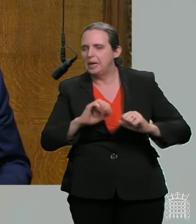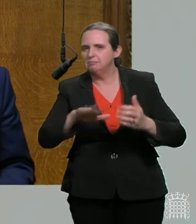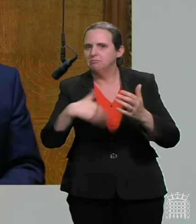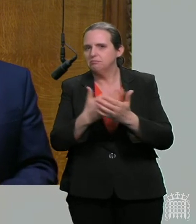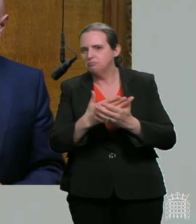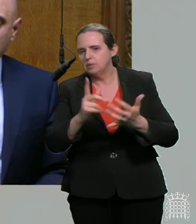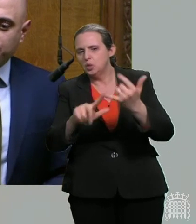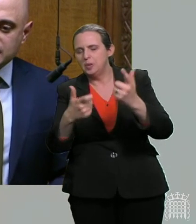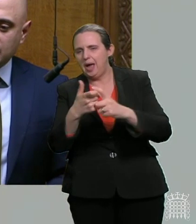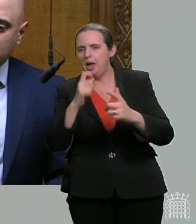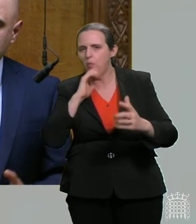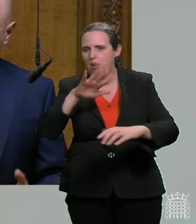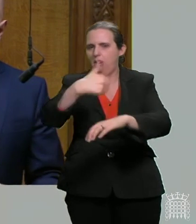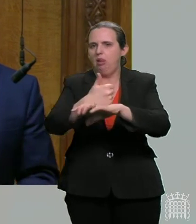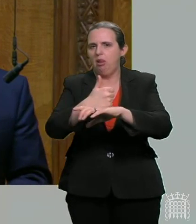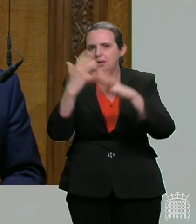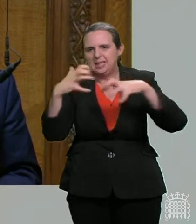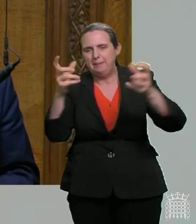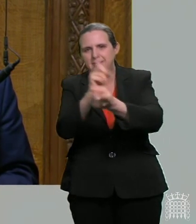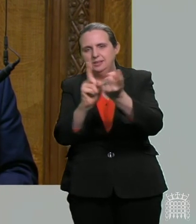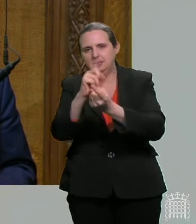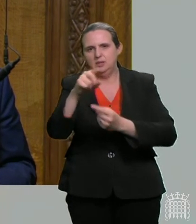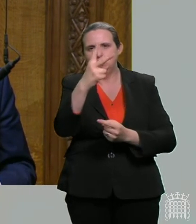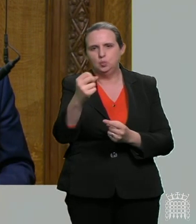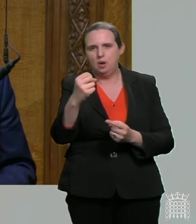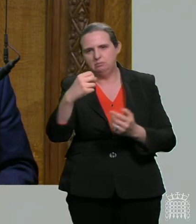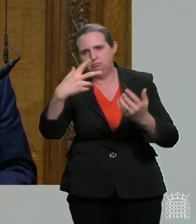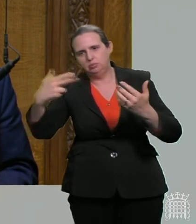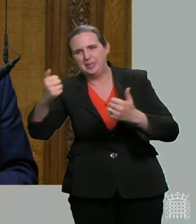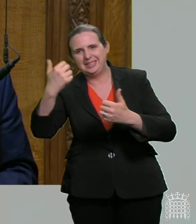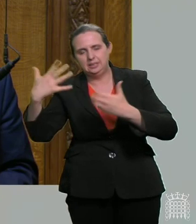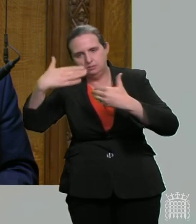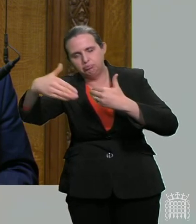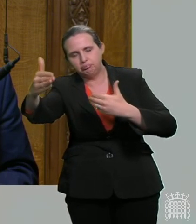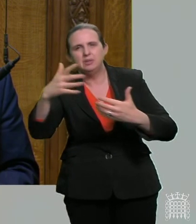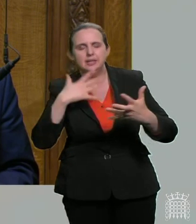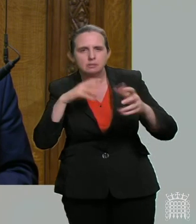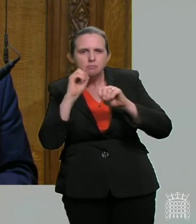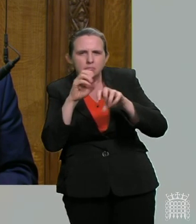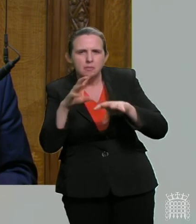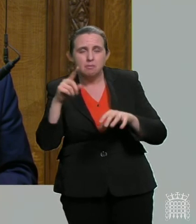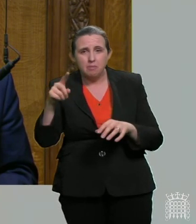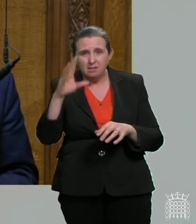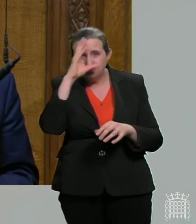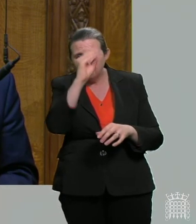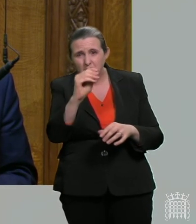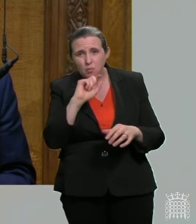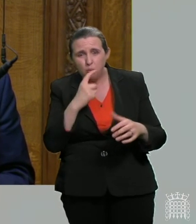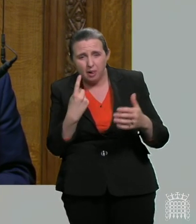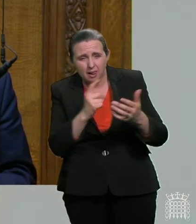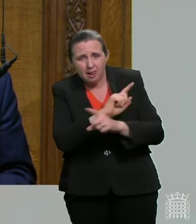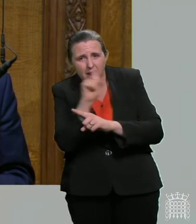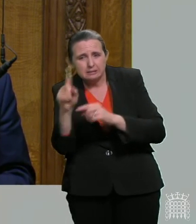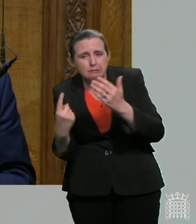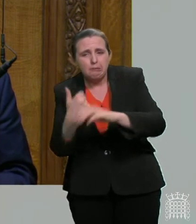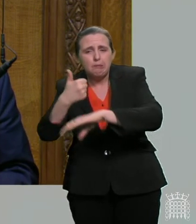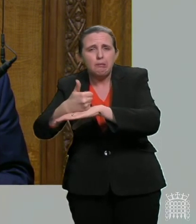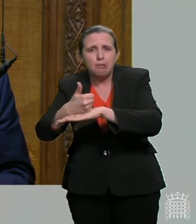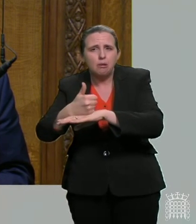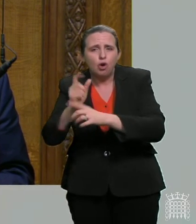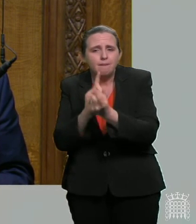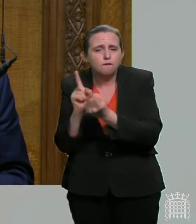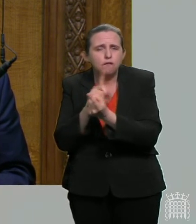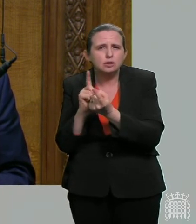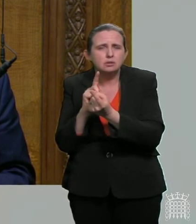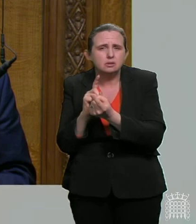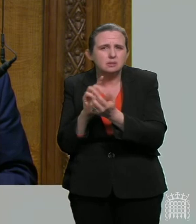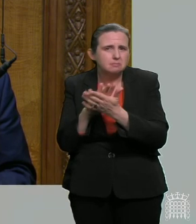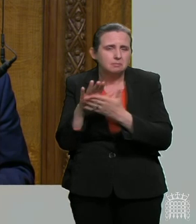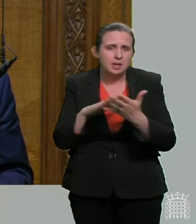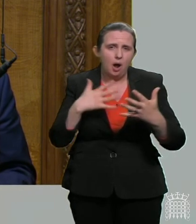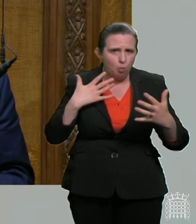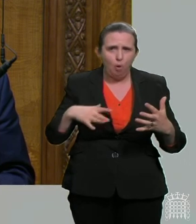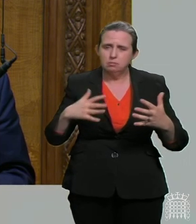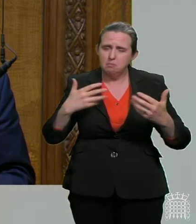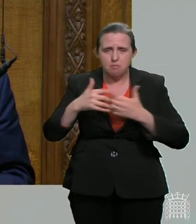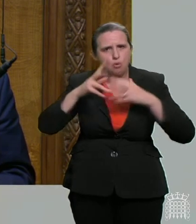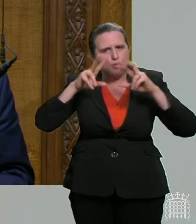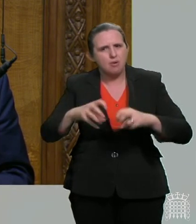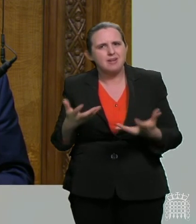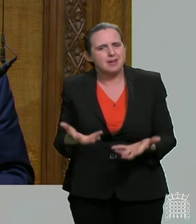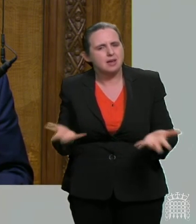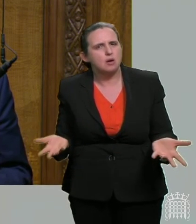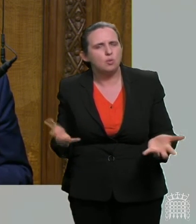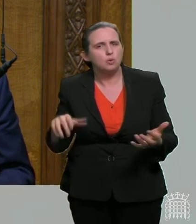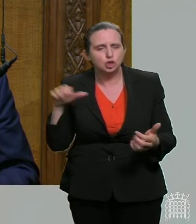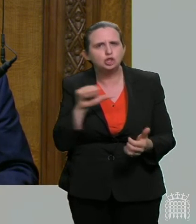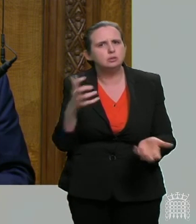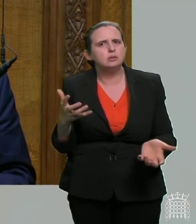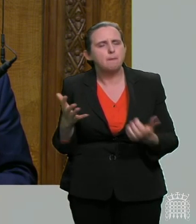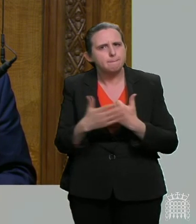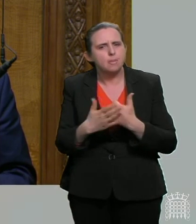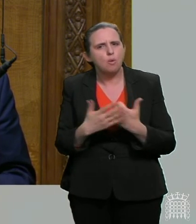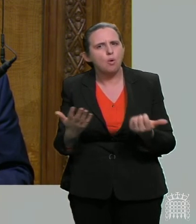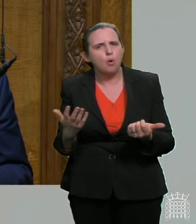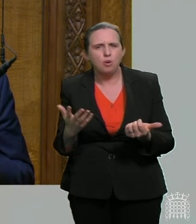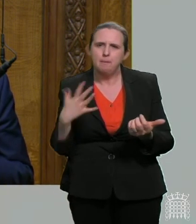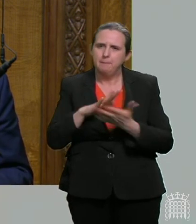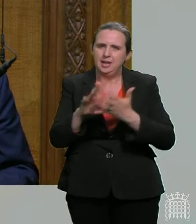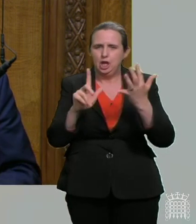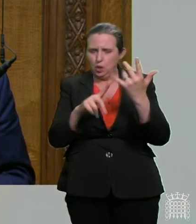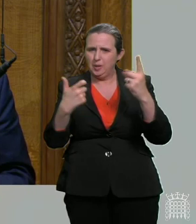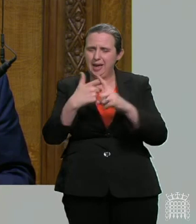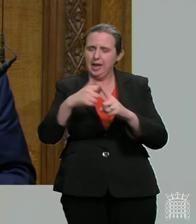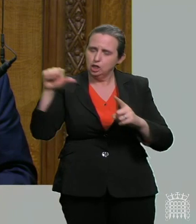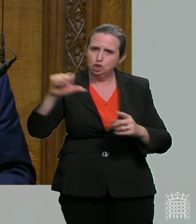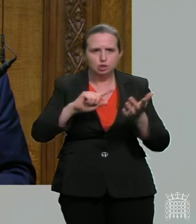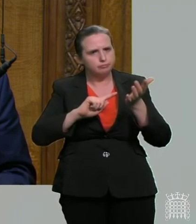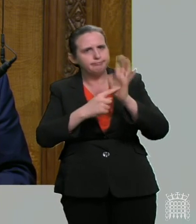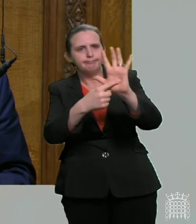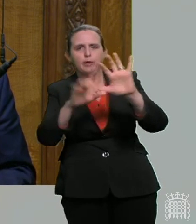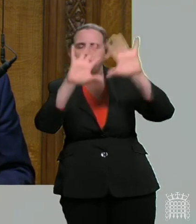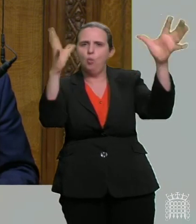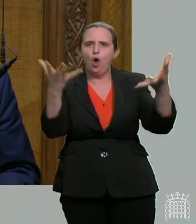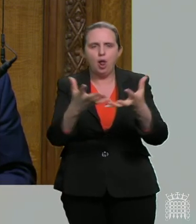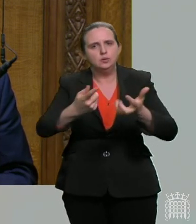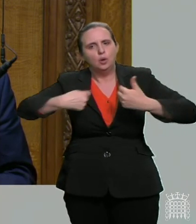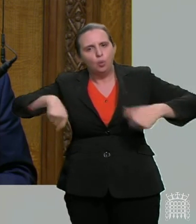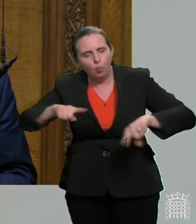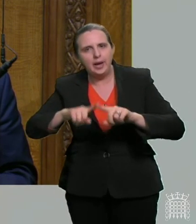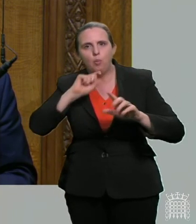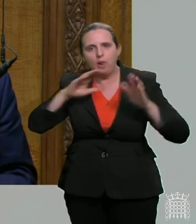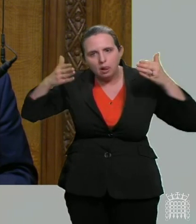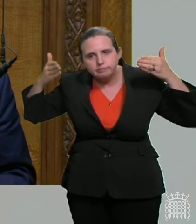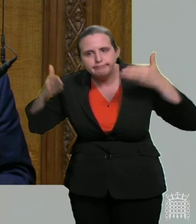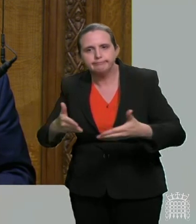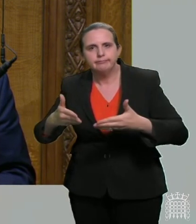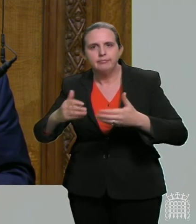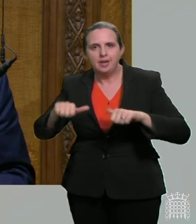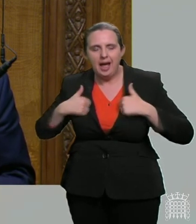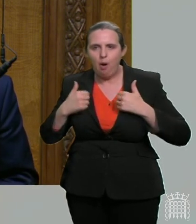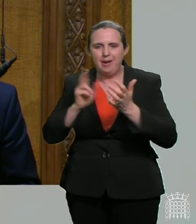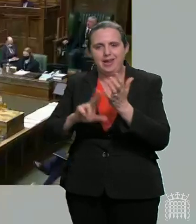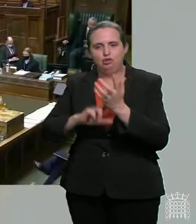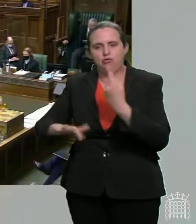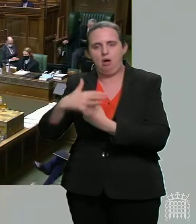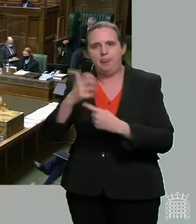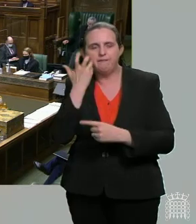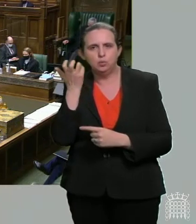But now, given that the summit has been delayed until later this year and that it will take place alongside our presidency of the G7, does my right honourable Friend agree that the UK has been presented with a unique opportunity to show global leadership on how we can better protect our most precious asset—nature?